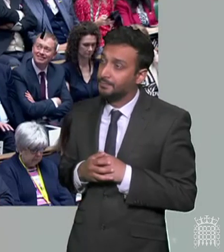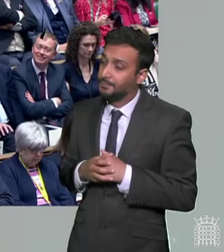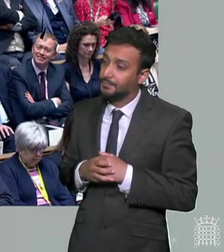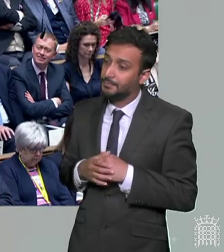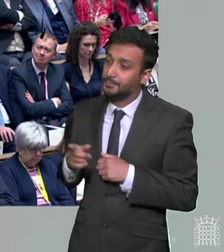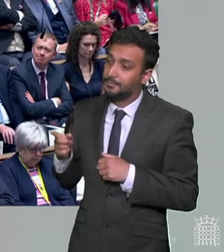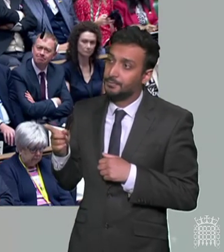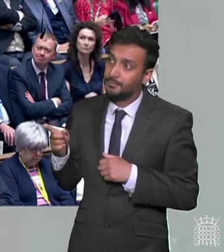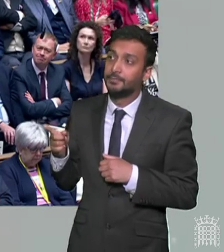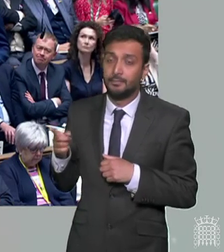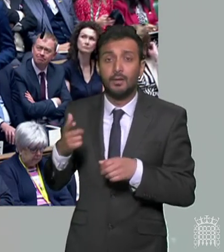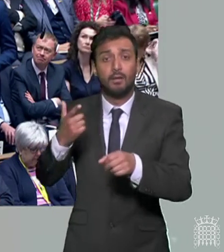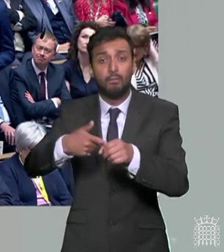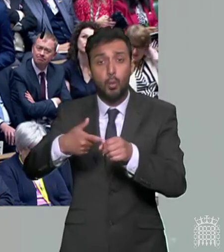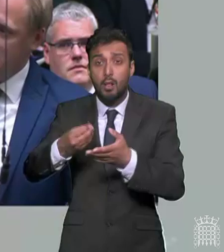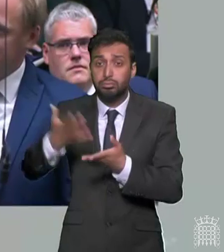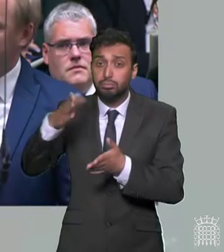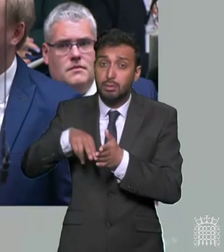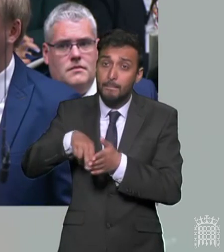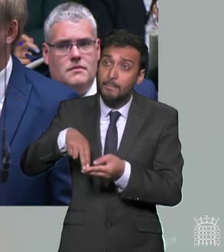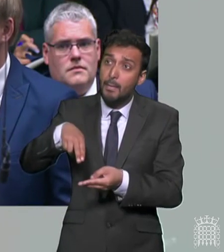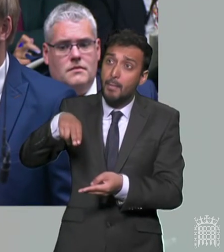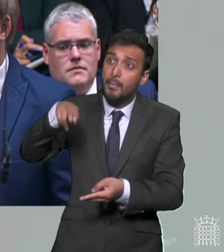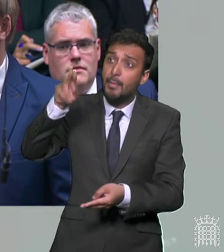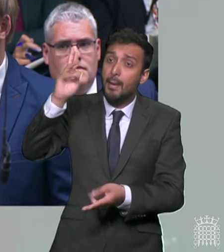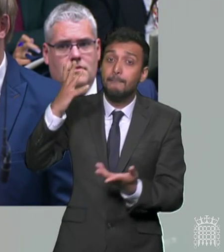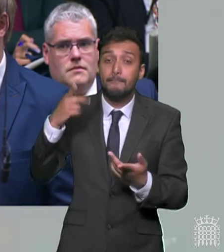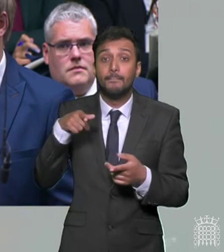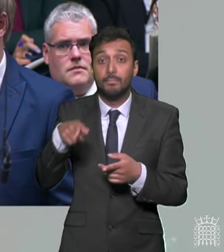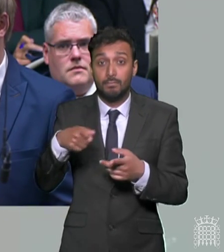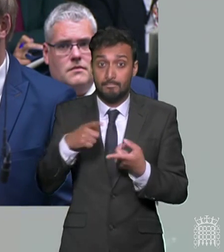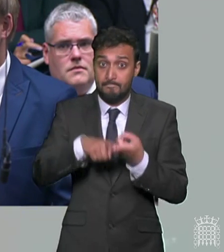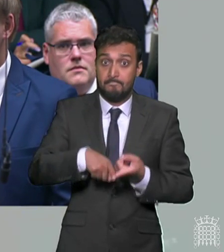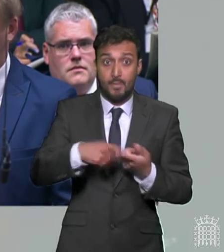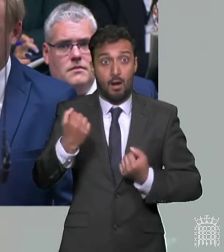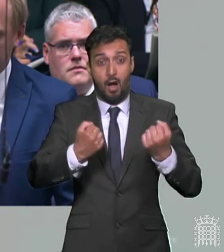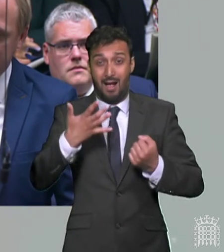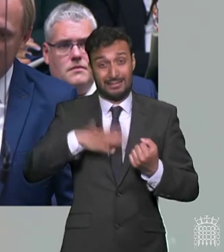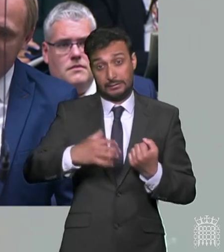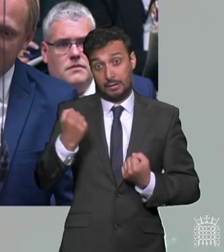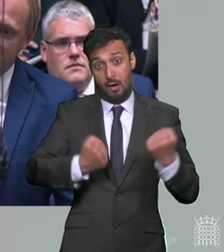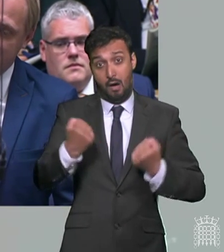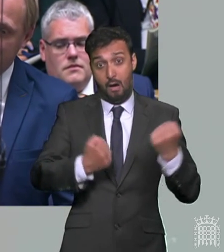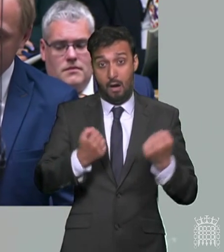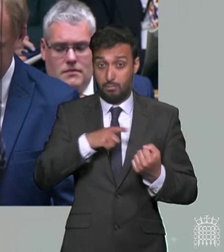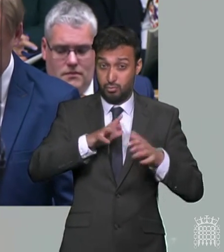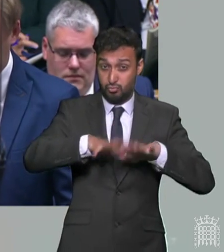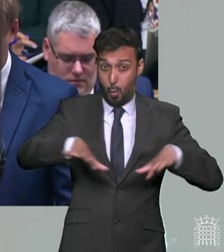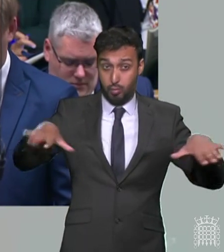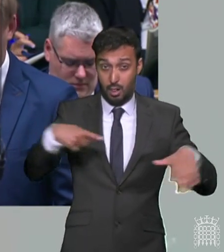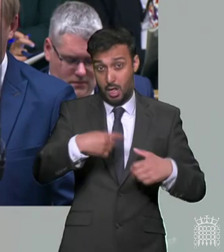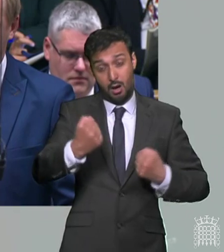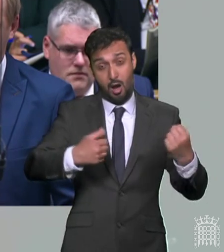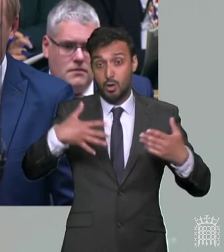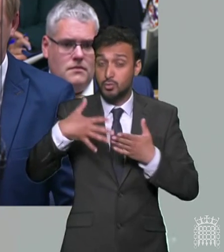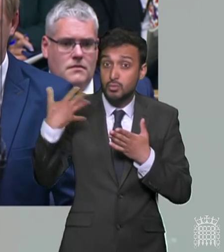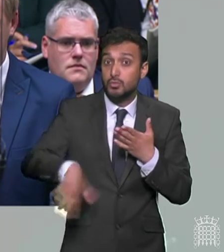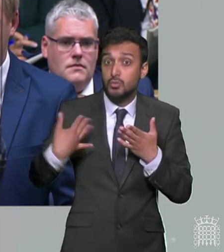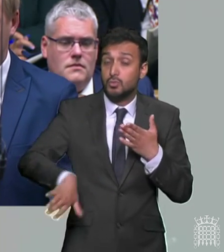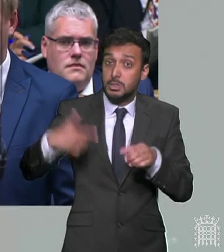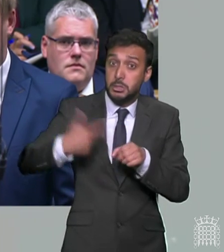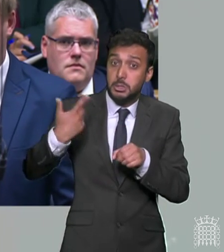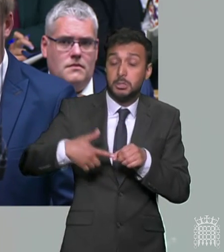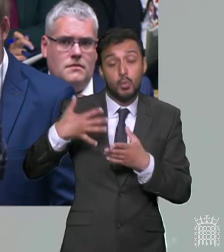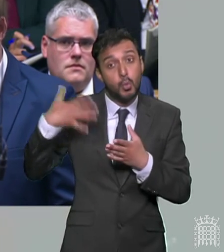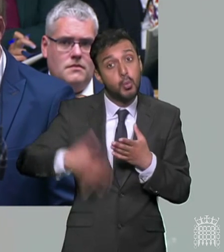Rising fuel costs are causing serious problems for workers in car-dependent rural areas such as Ceredigion, and for carers and district nurses the situation has reached a crisis point.